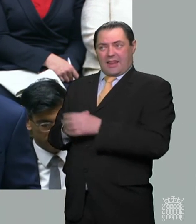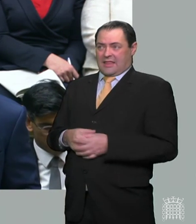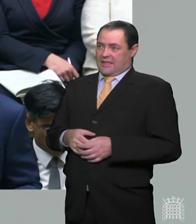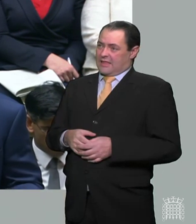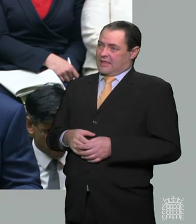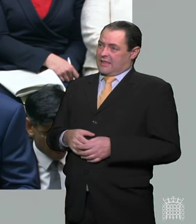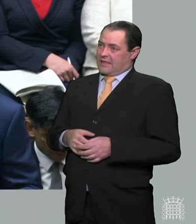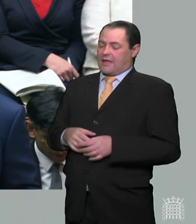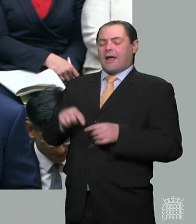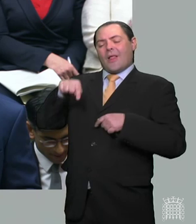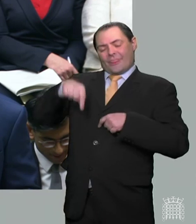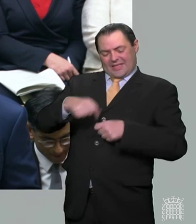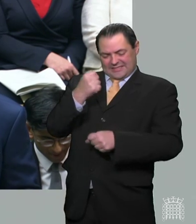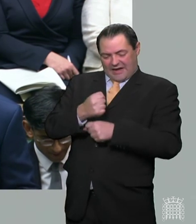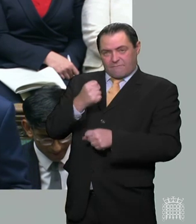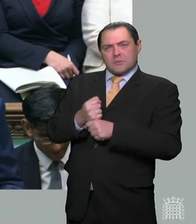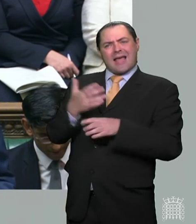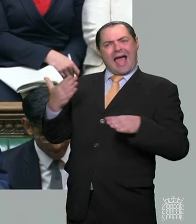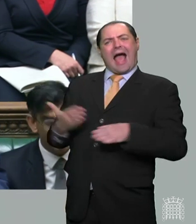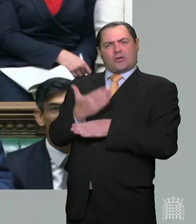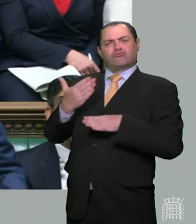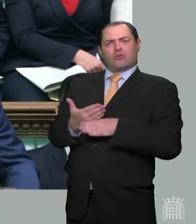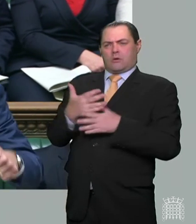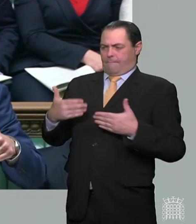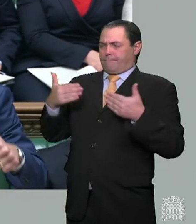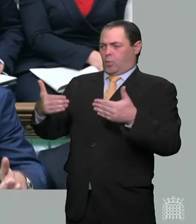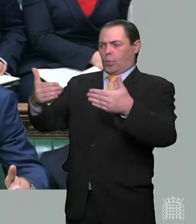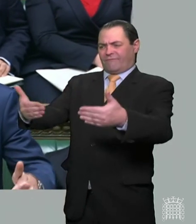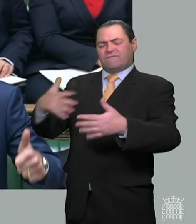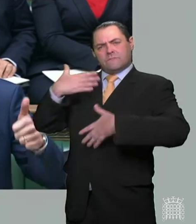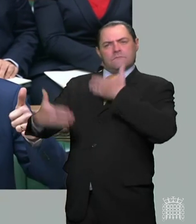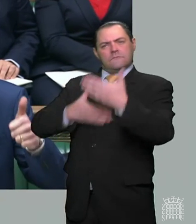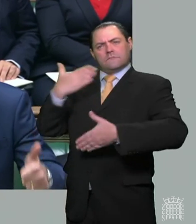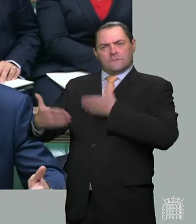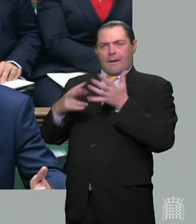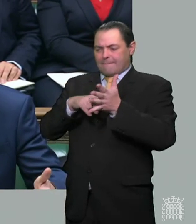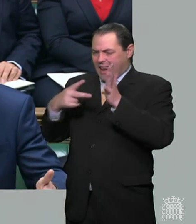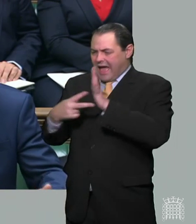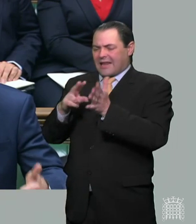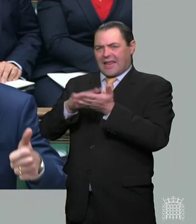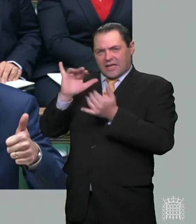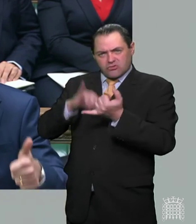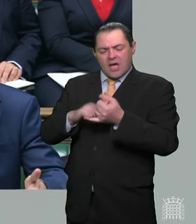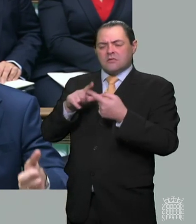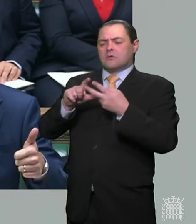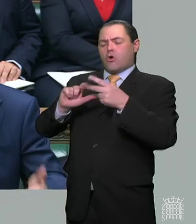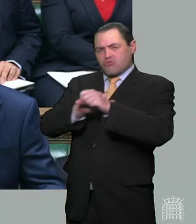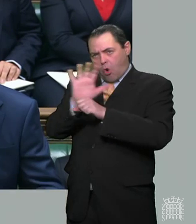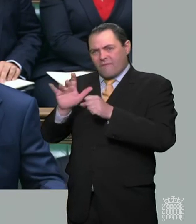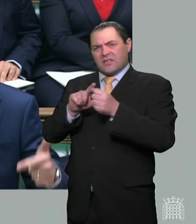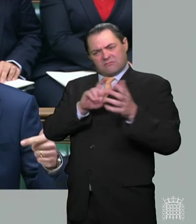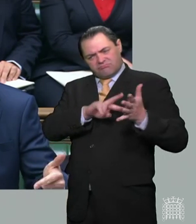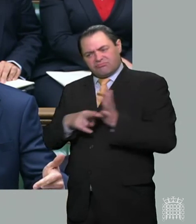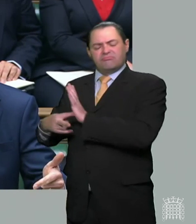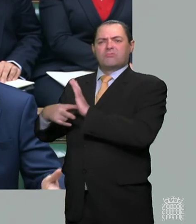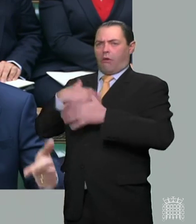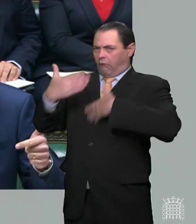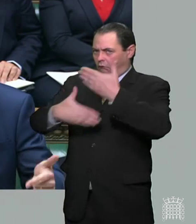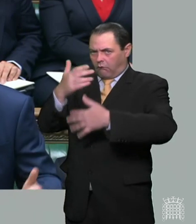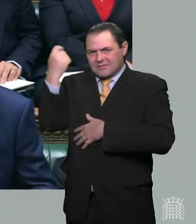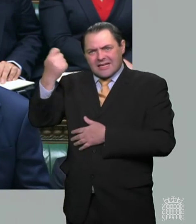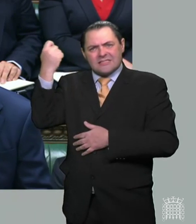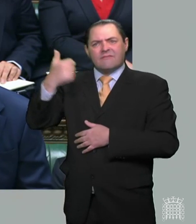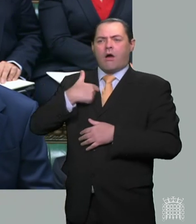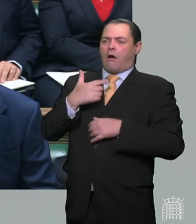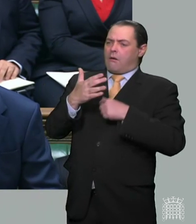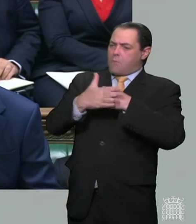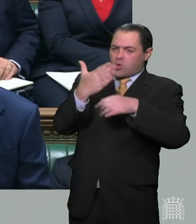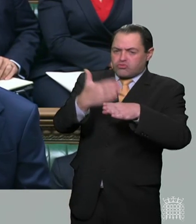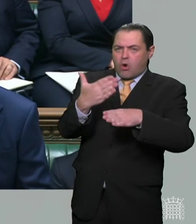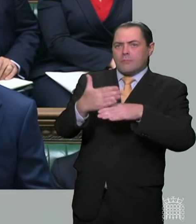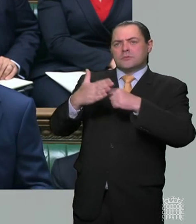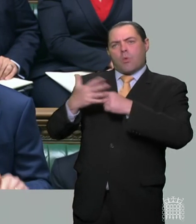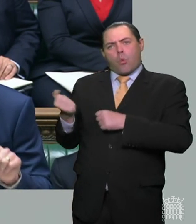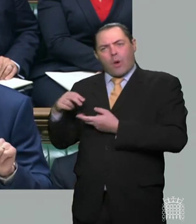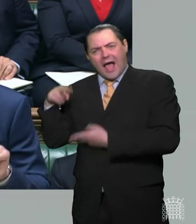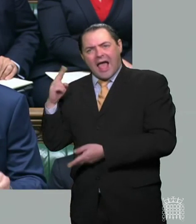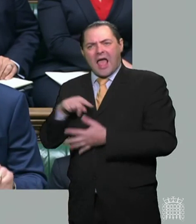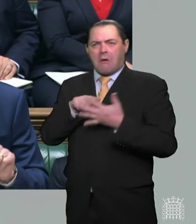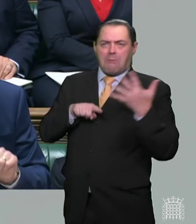This Government are the ones taking action to take the country forward, with a plan for the NHS and a plan for covid, and our plan is working: employment up, job vacancies up and wages up.